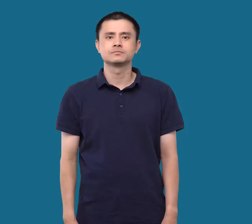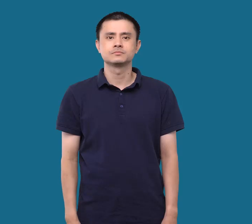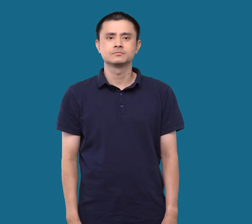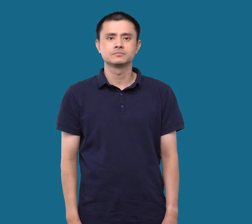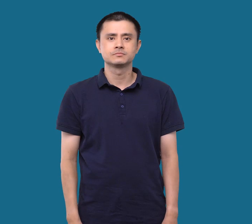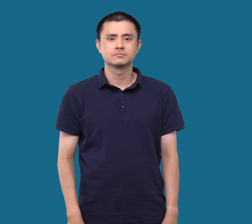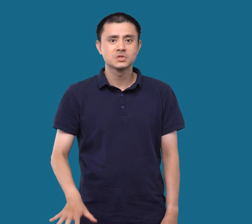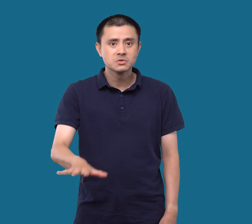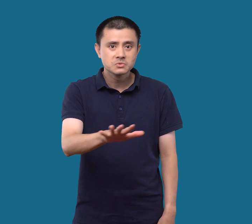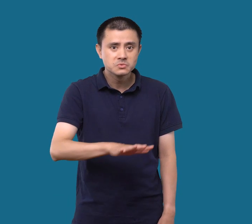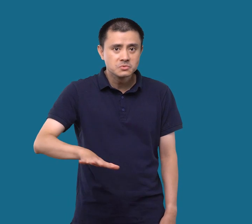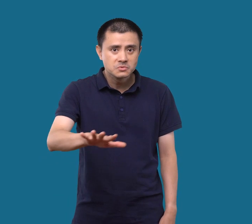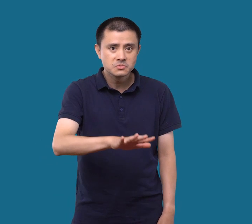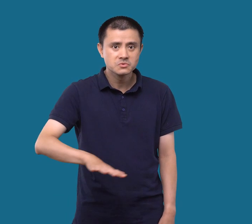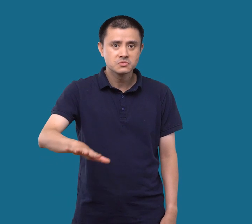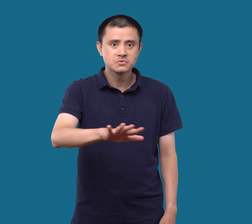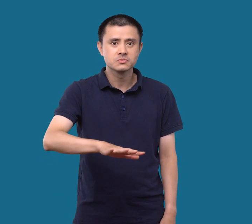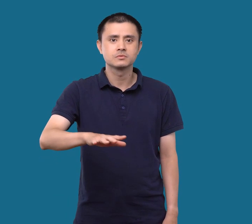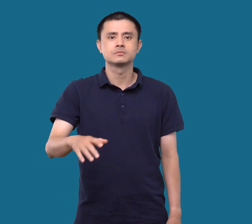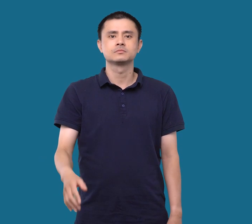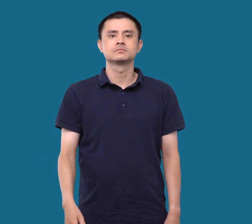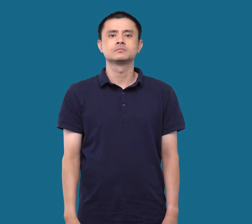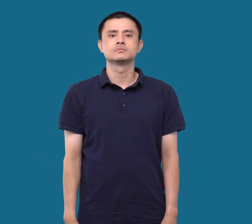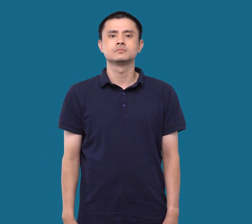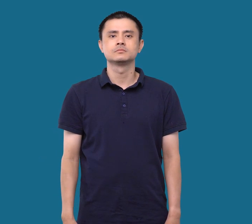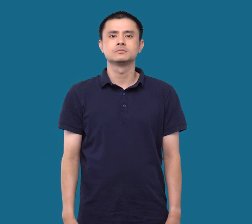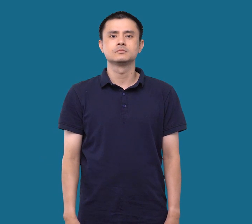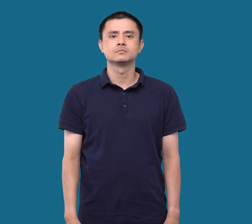lau chùi